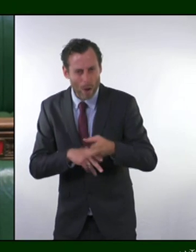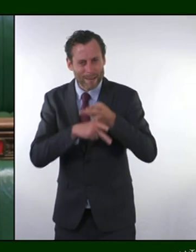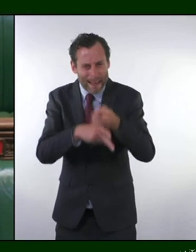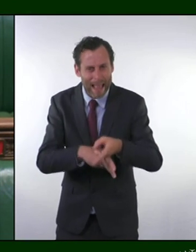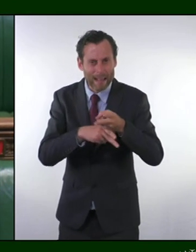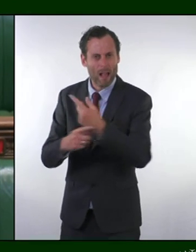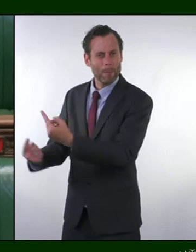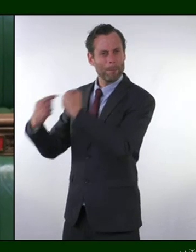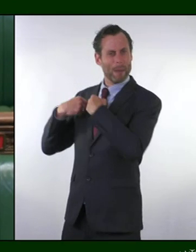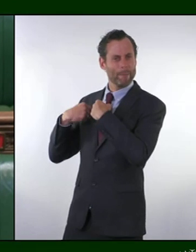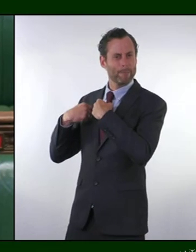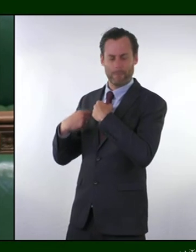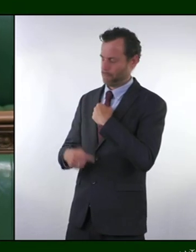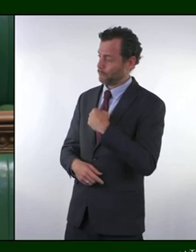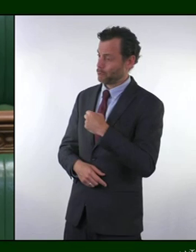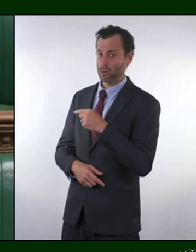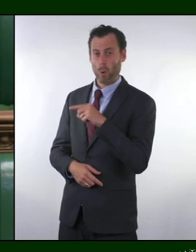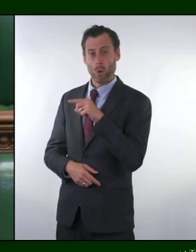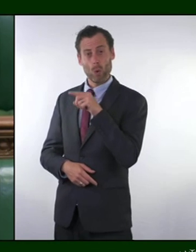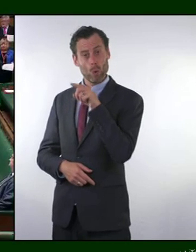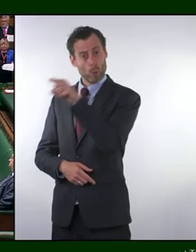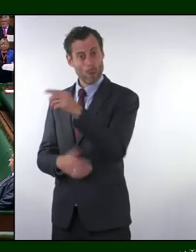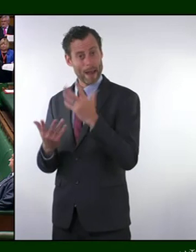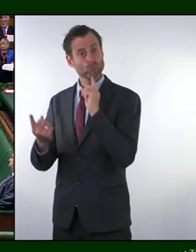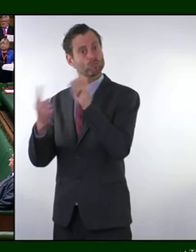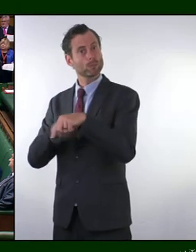What would the Prime Minister like to say to that care home manager?